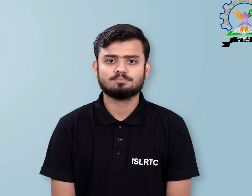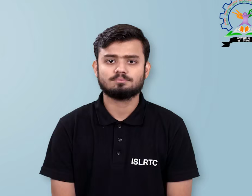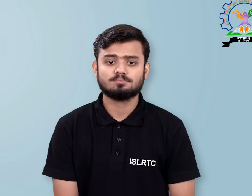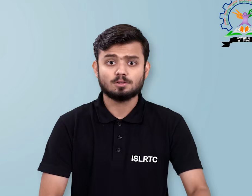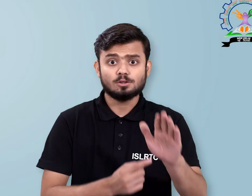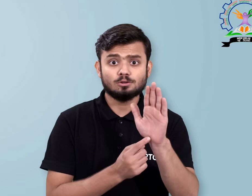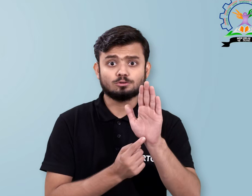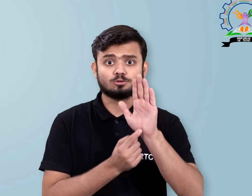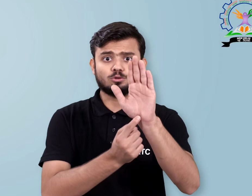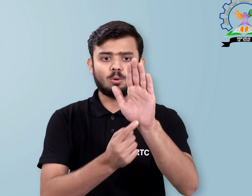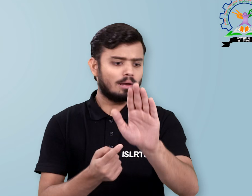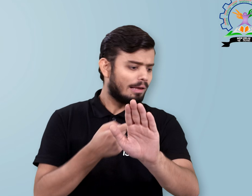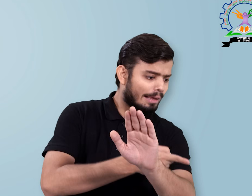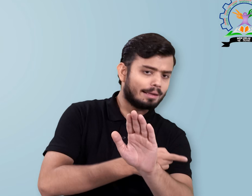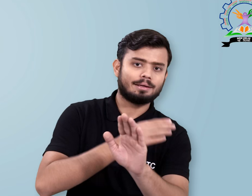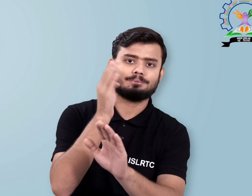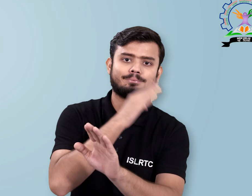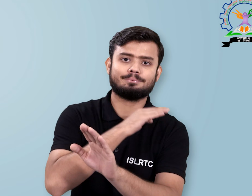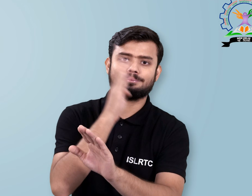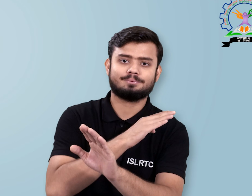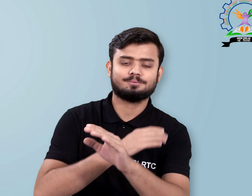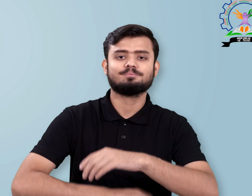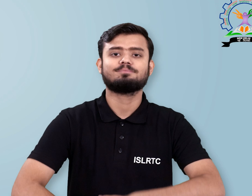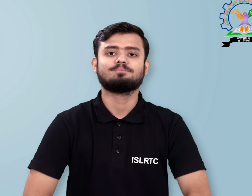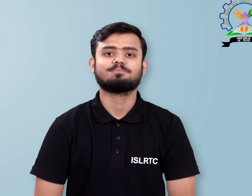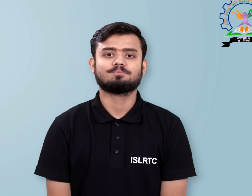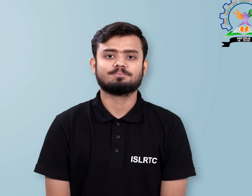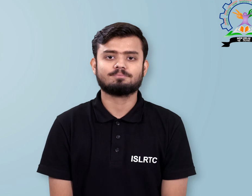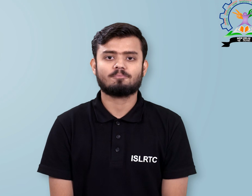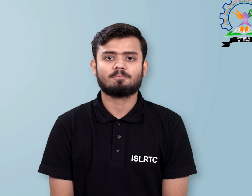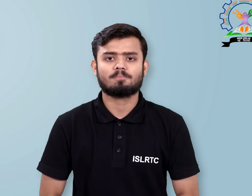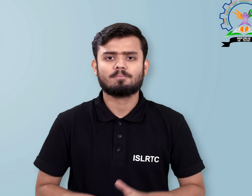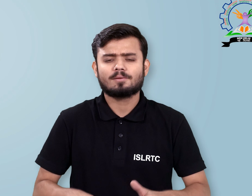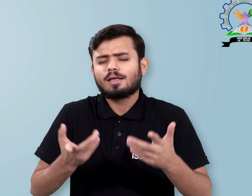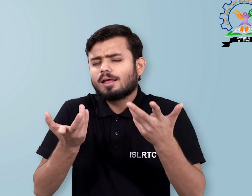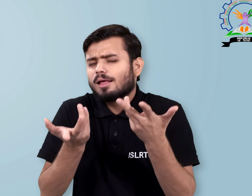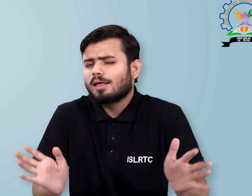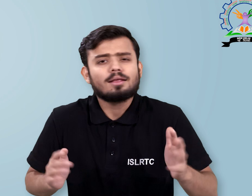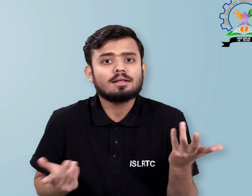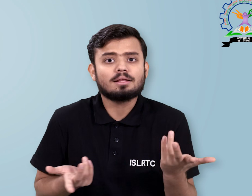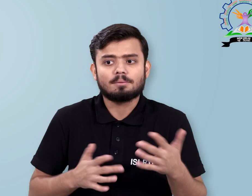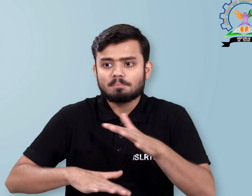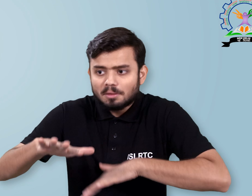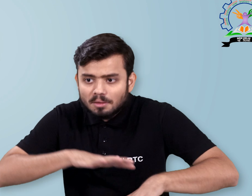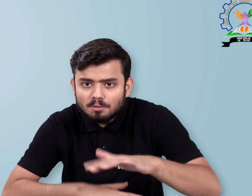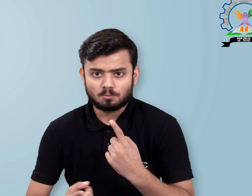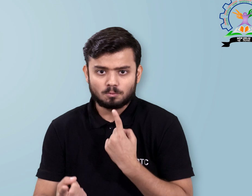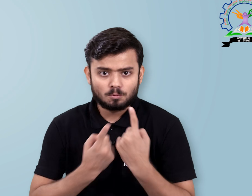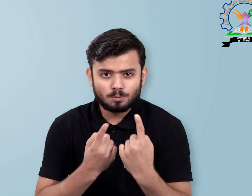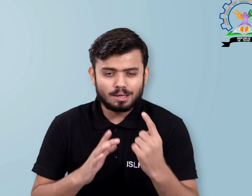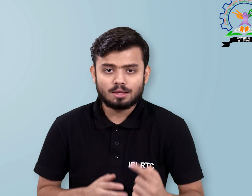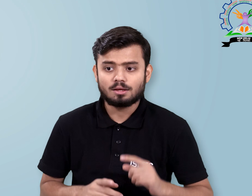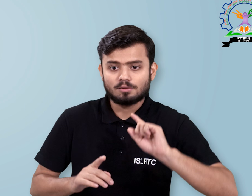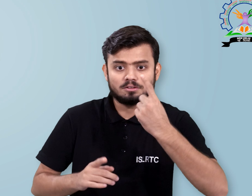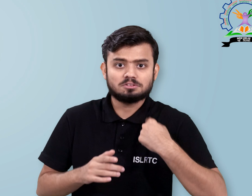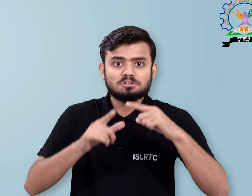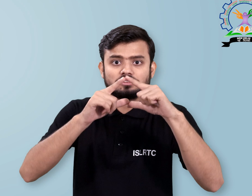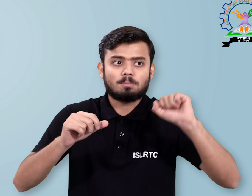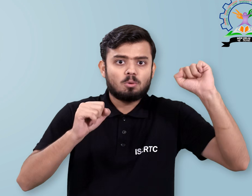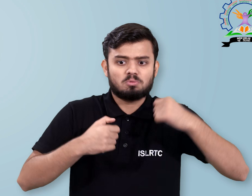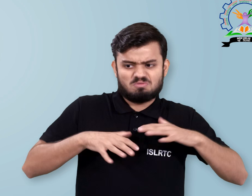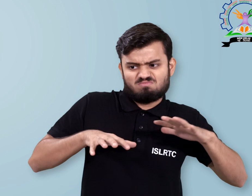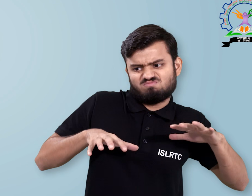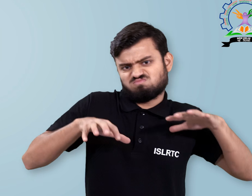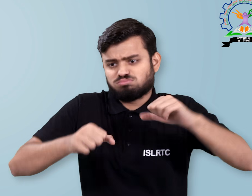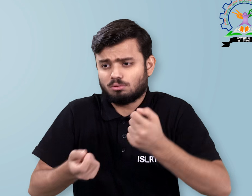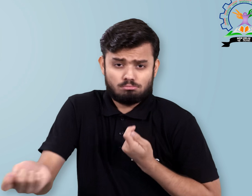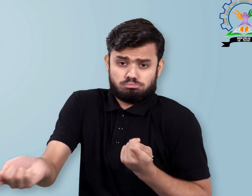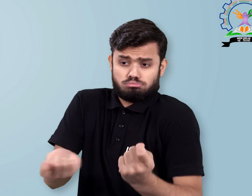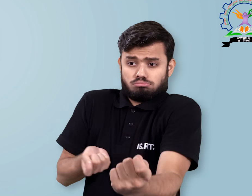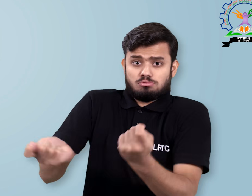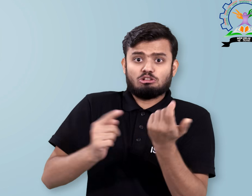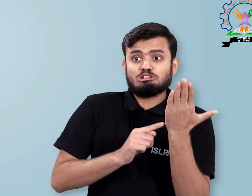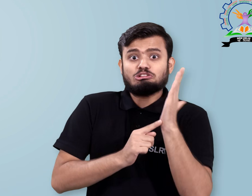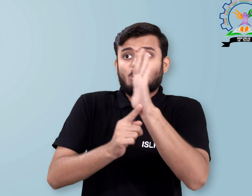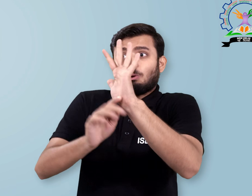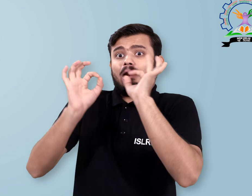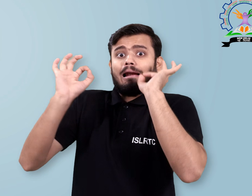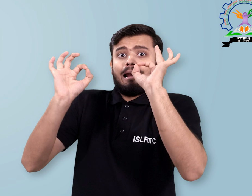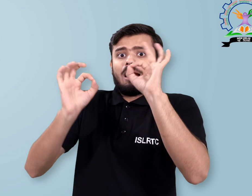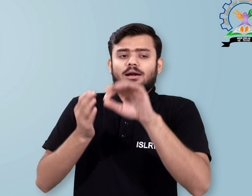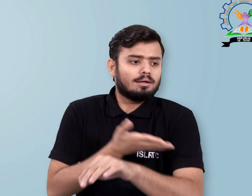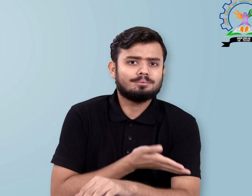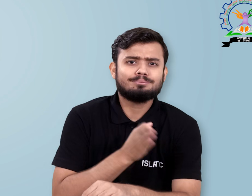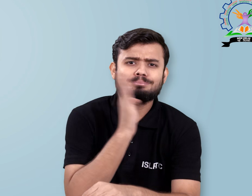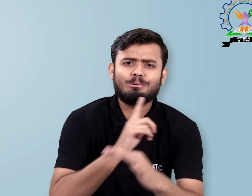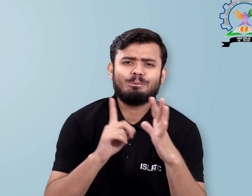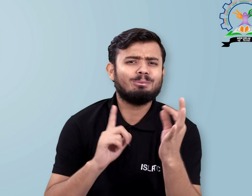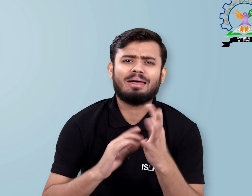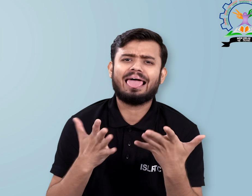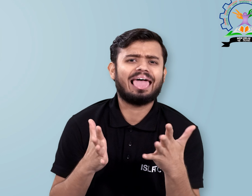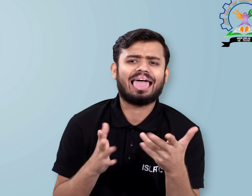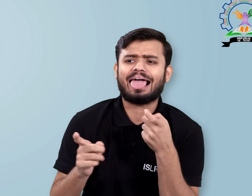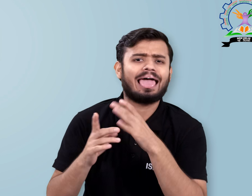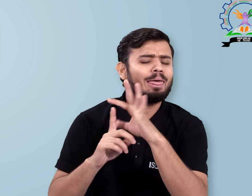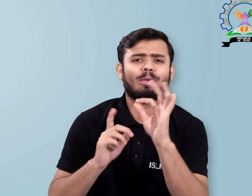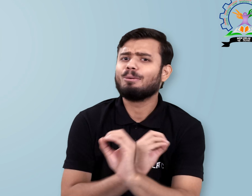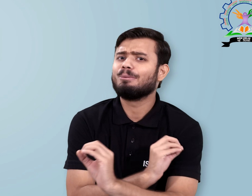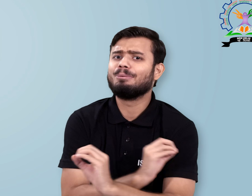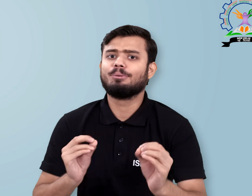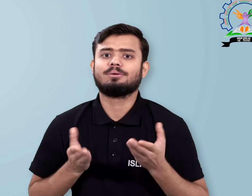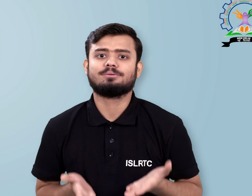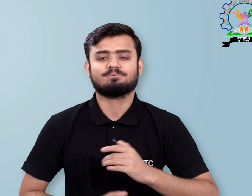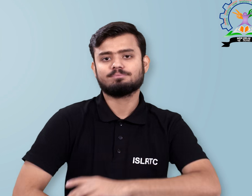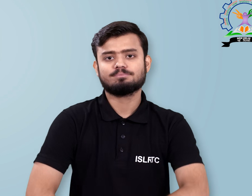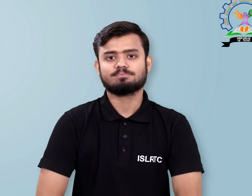Nominal (role or status) In name only, for example Thailand retained nominal independence under Japanese military occupation.